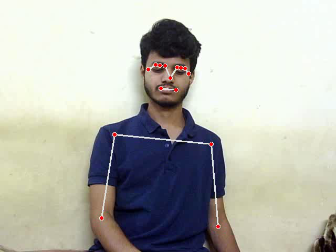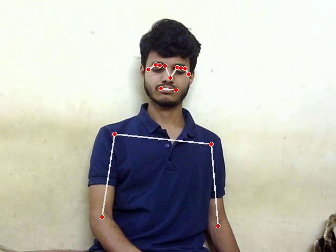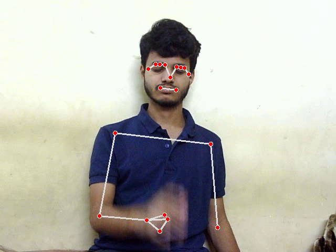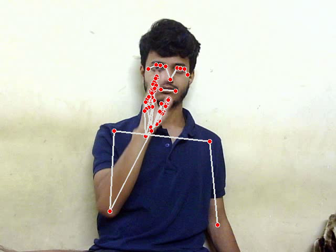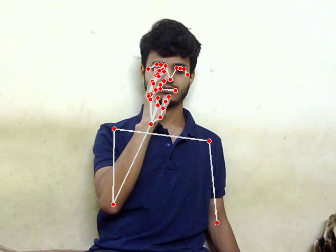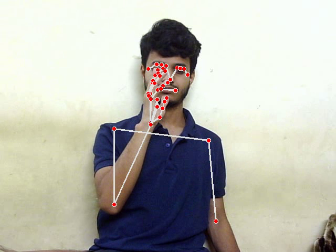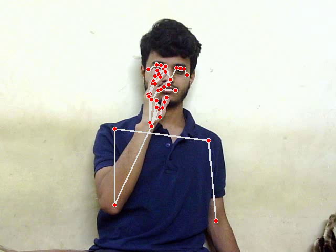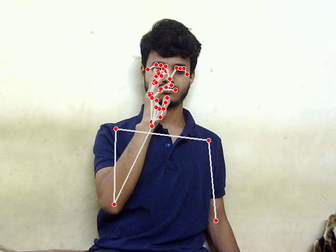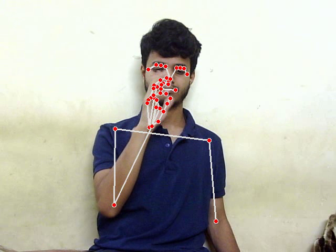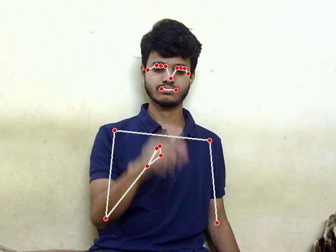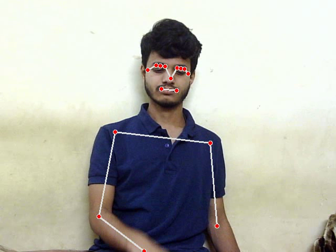mother